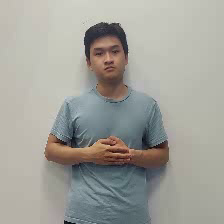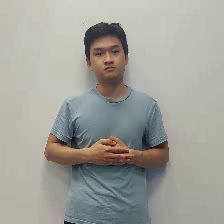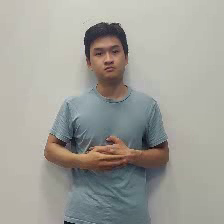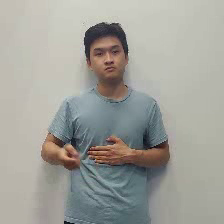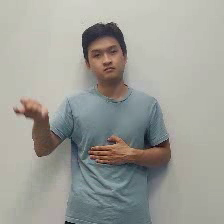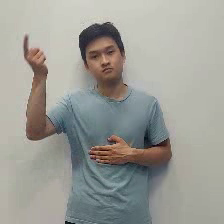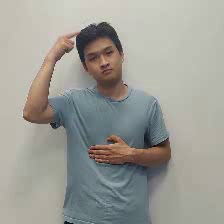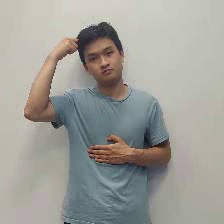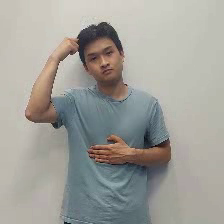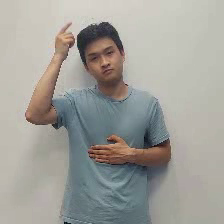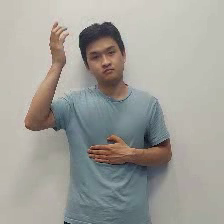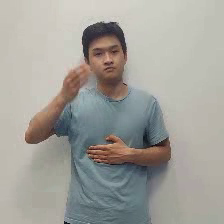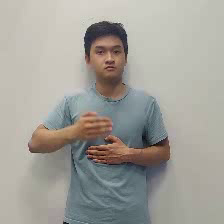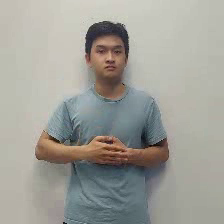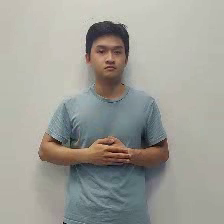Đầu